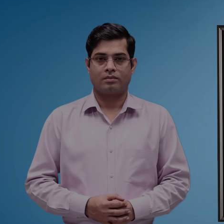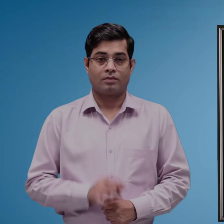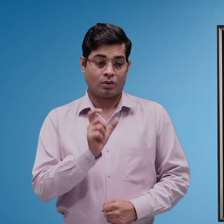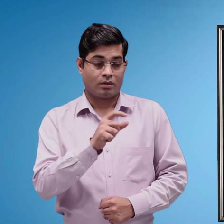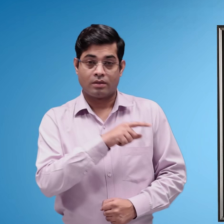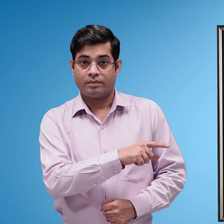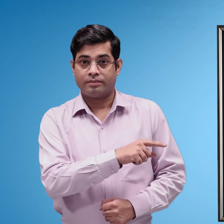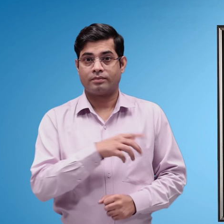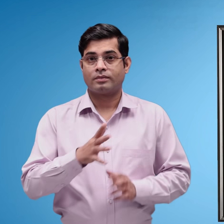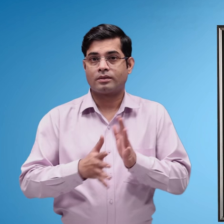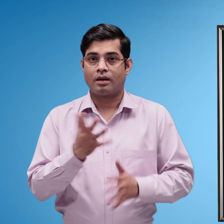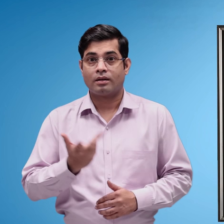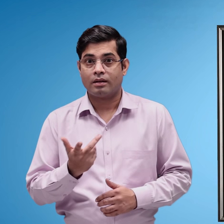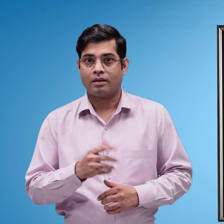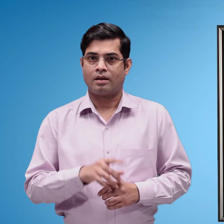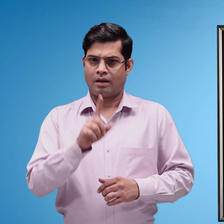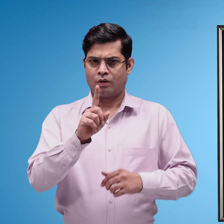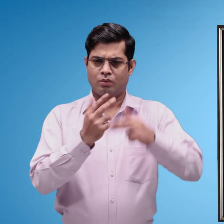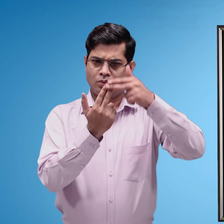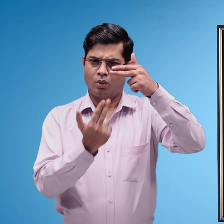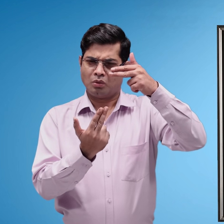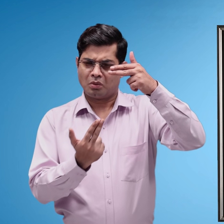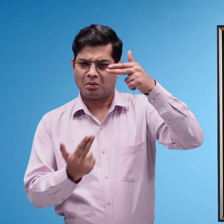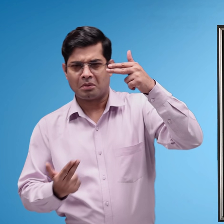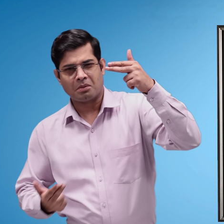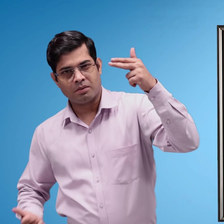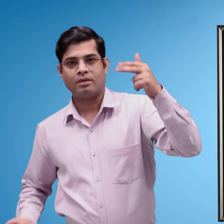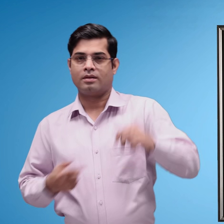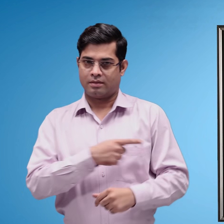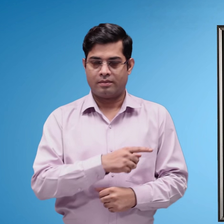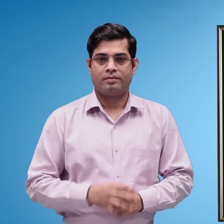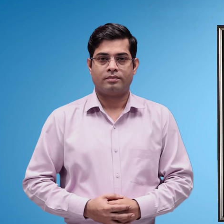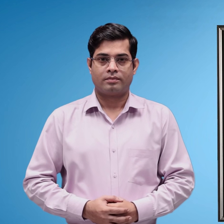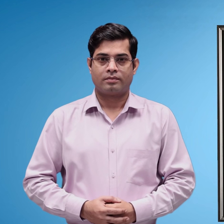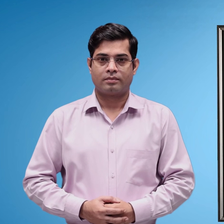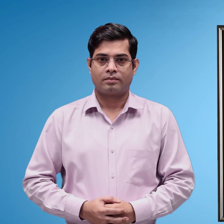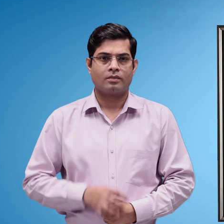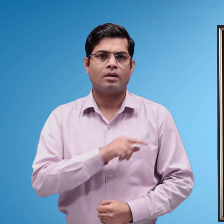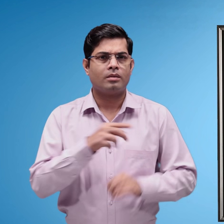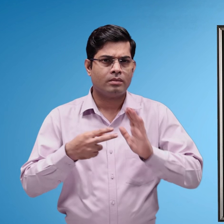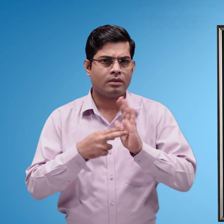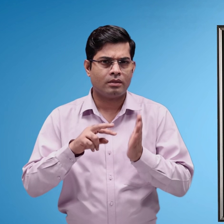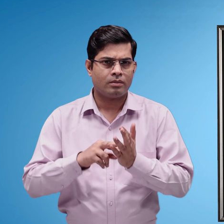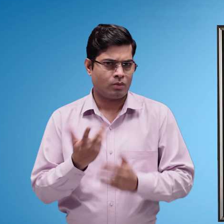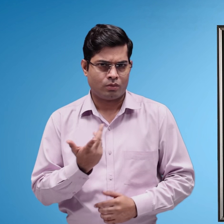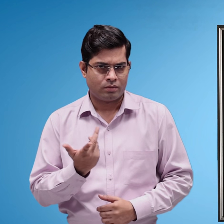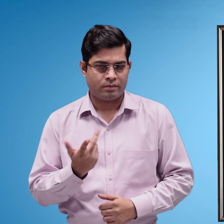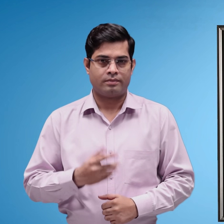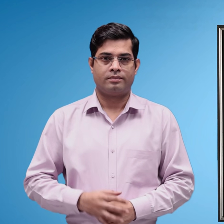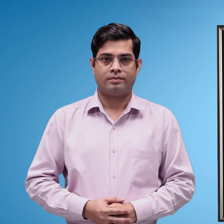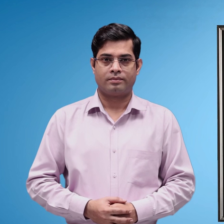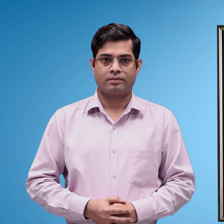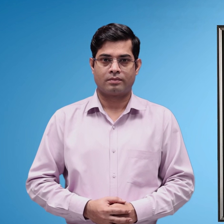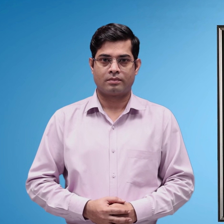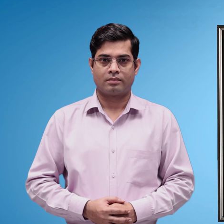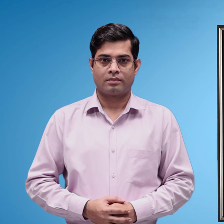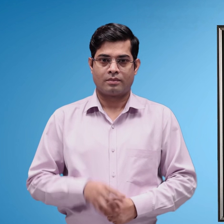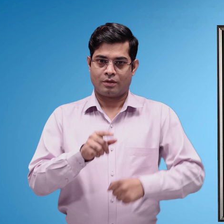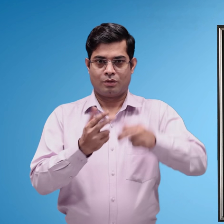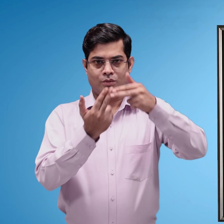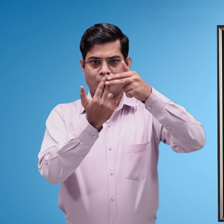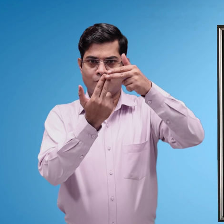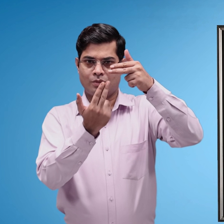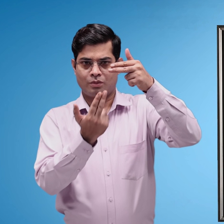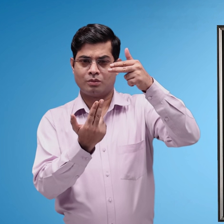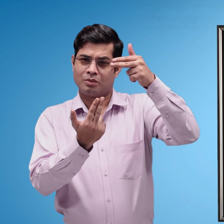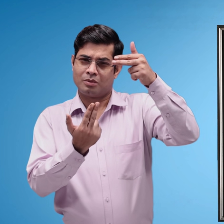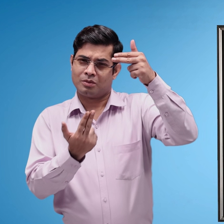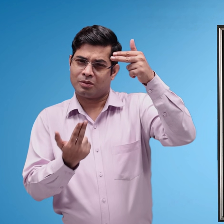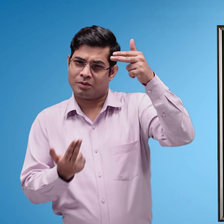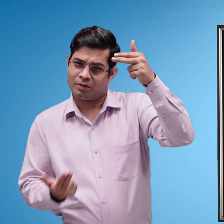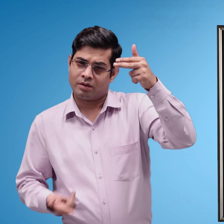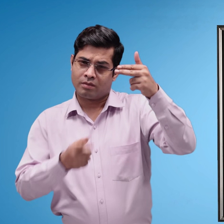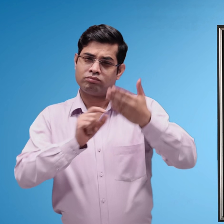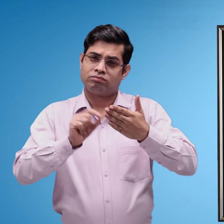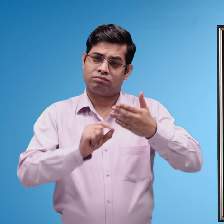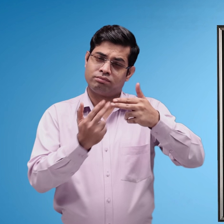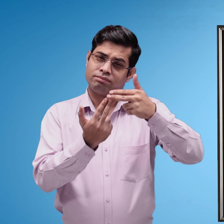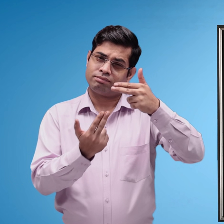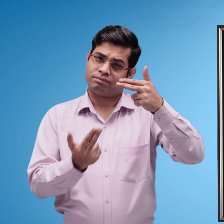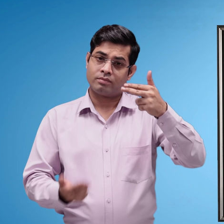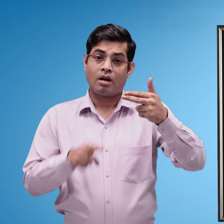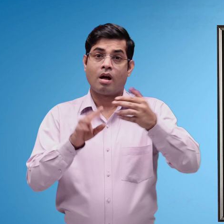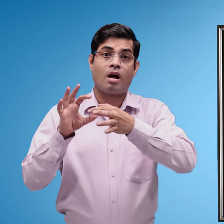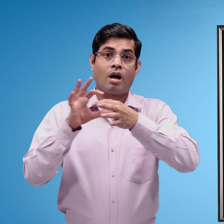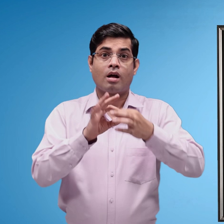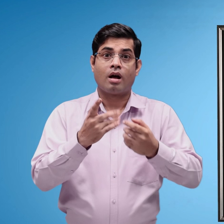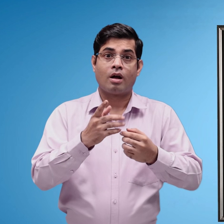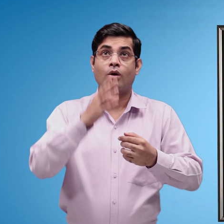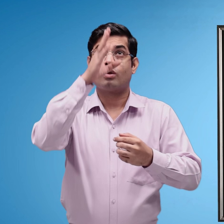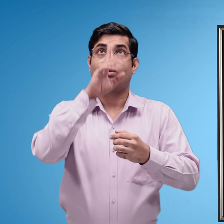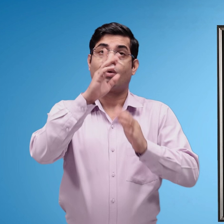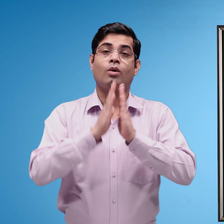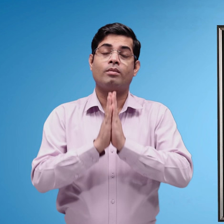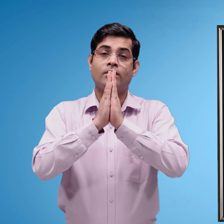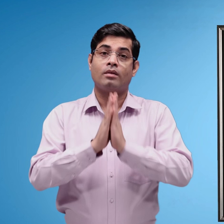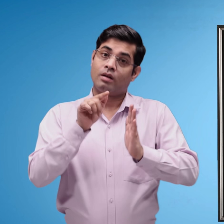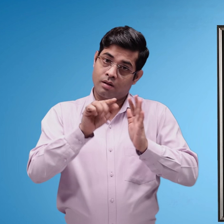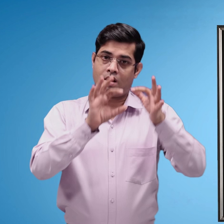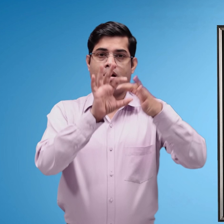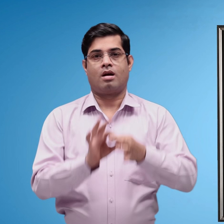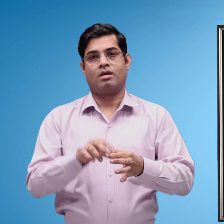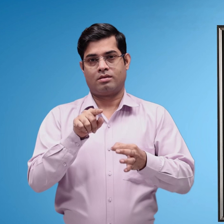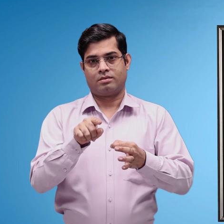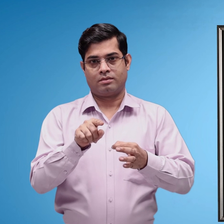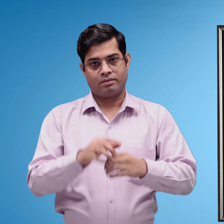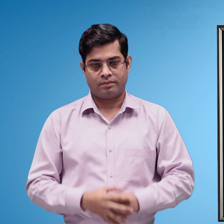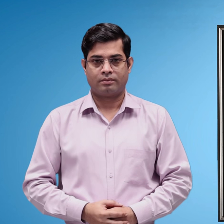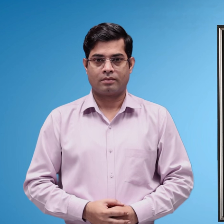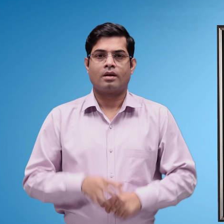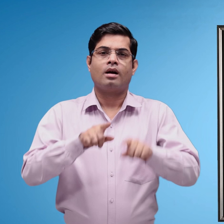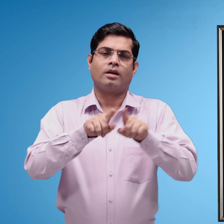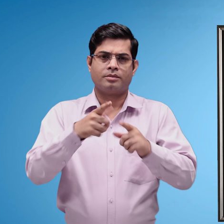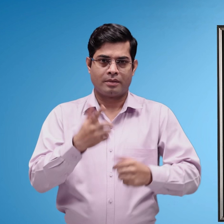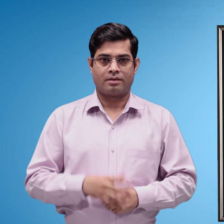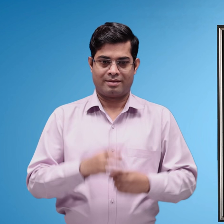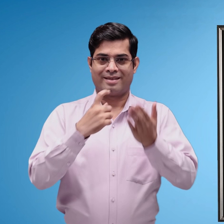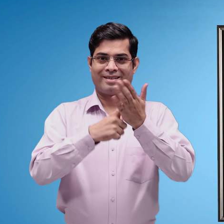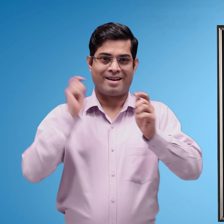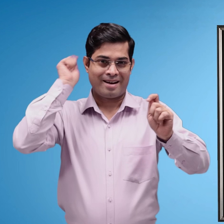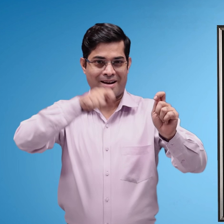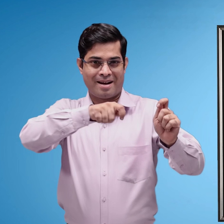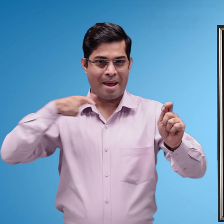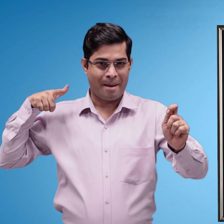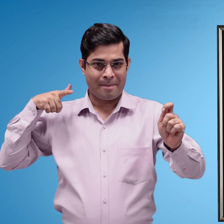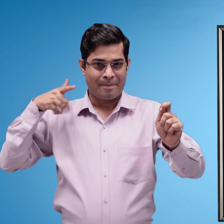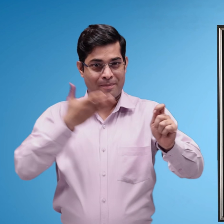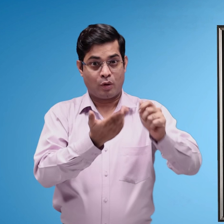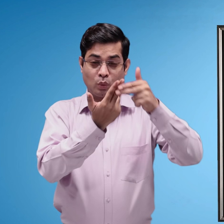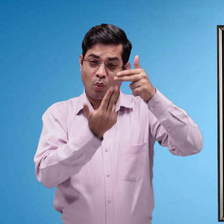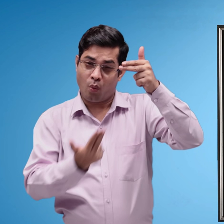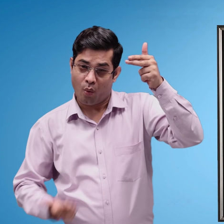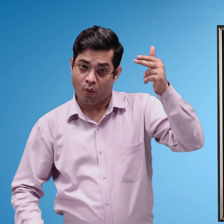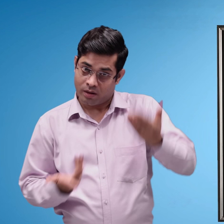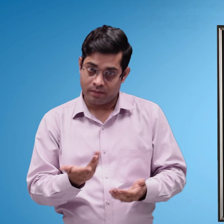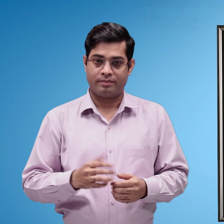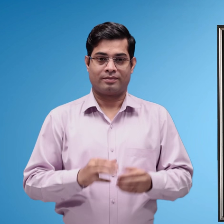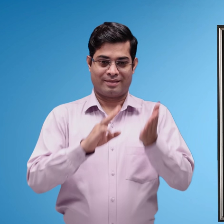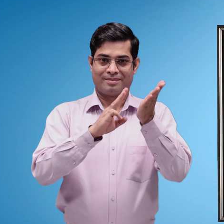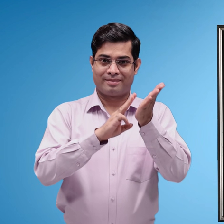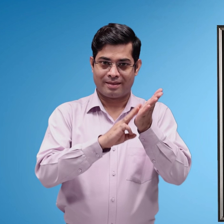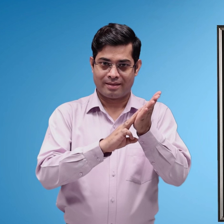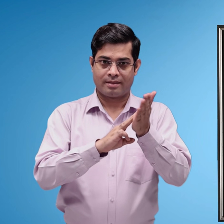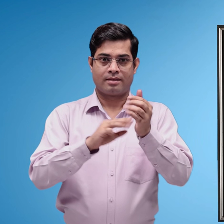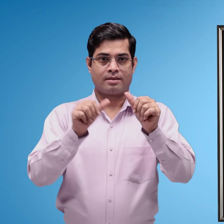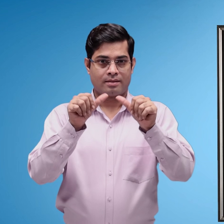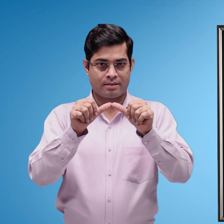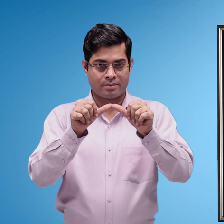epic This is the sign for epic. Epics are very long stories and often include gods. For example, the Ramayana and Mahabharata